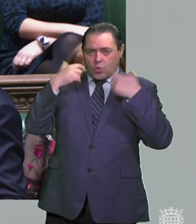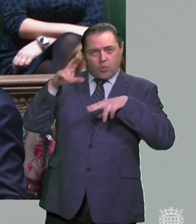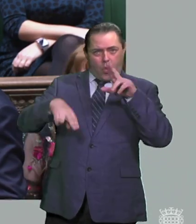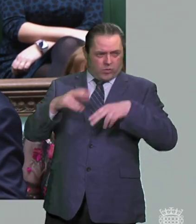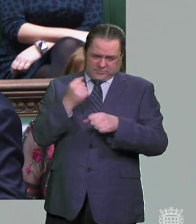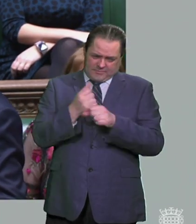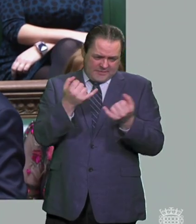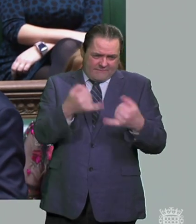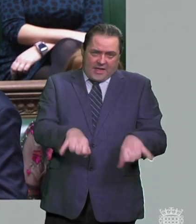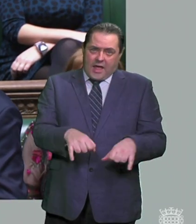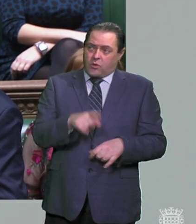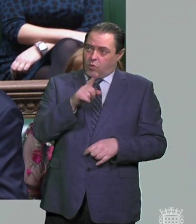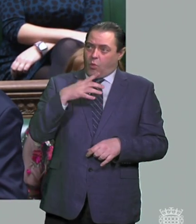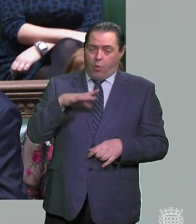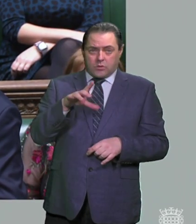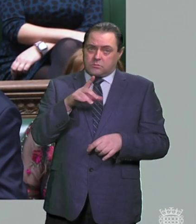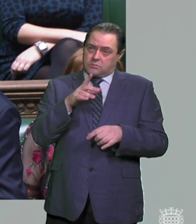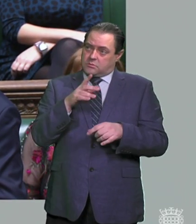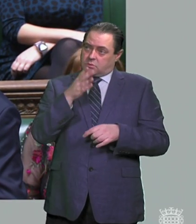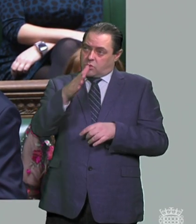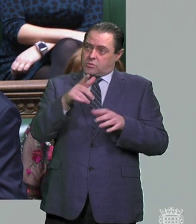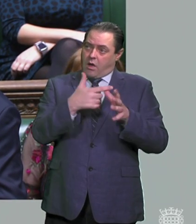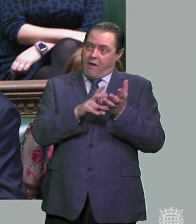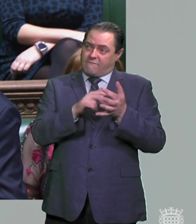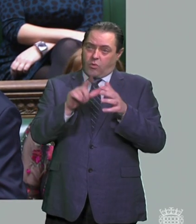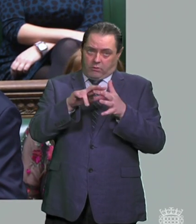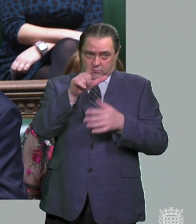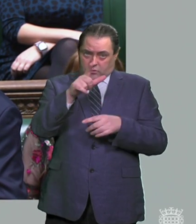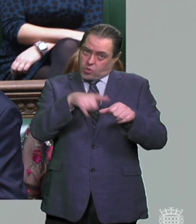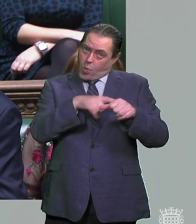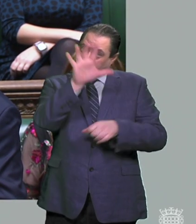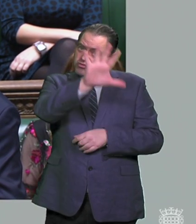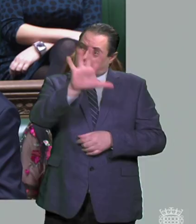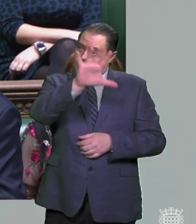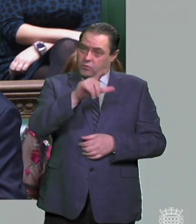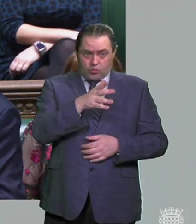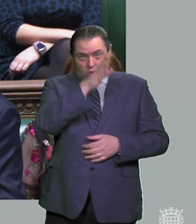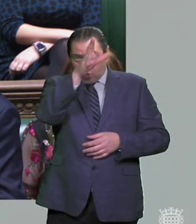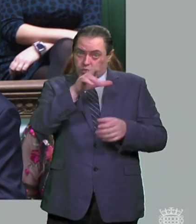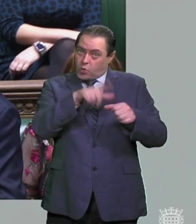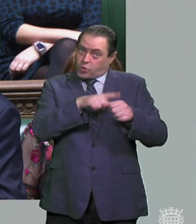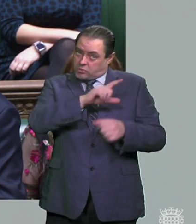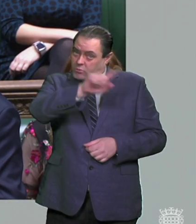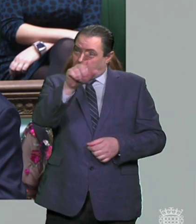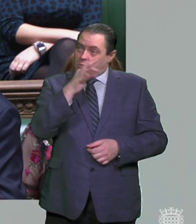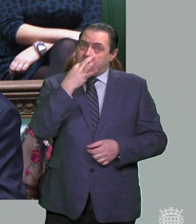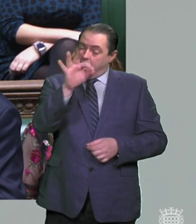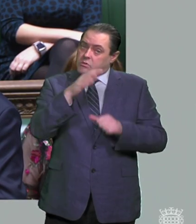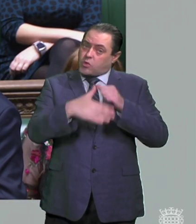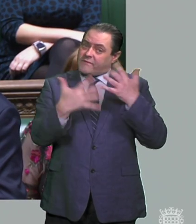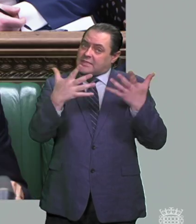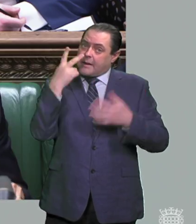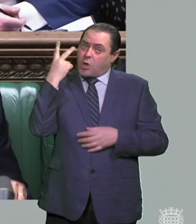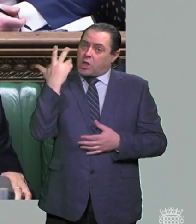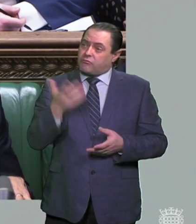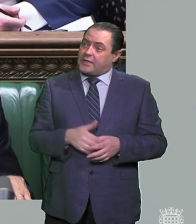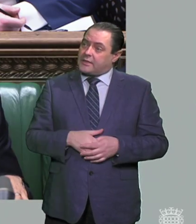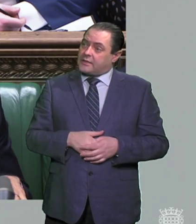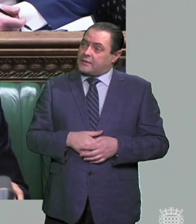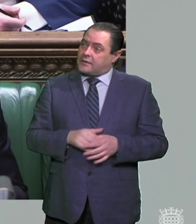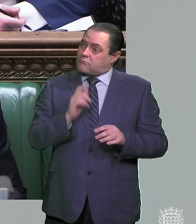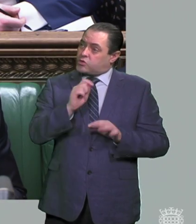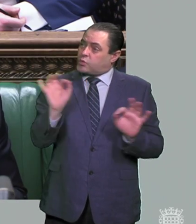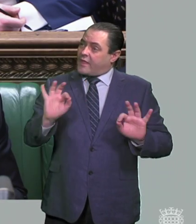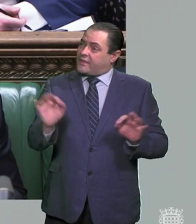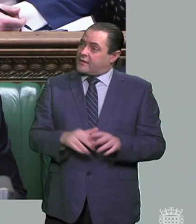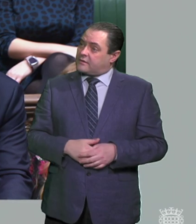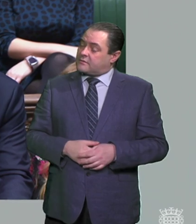If the Prime Minister wants to go to Armthorpe, which is in Yorkshire, why does he not go to that cul-de-sac, when he gets out and about in Yorkshire, and ask about those 10 burglaries that have not been prosecuted?